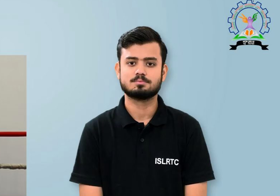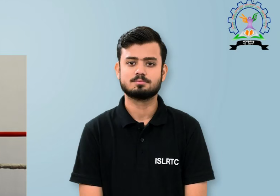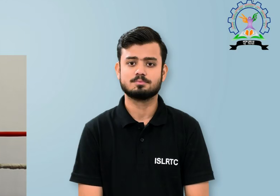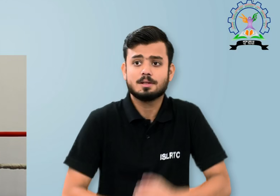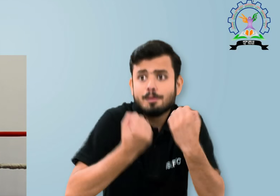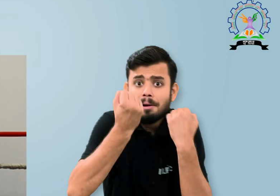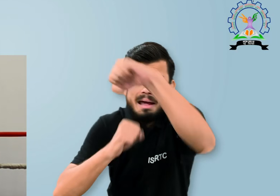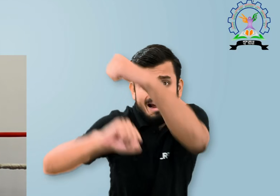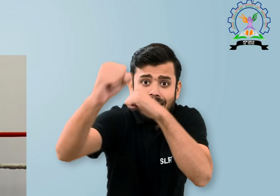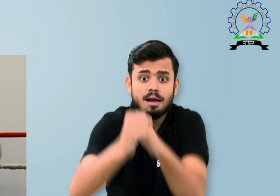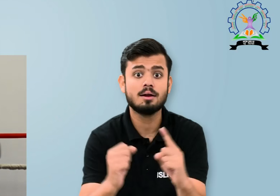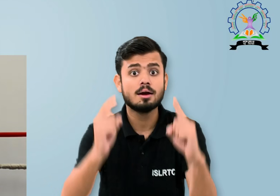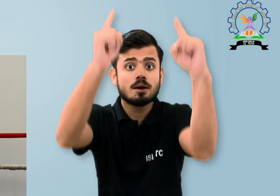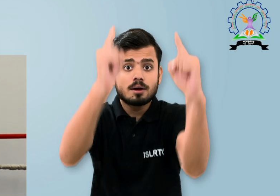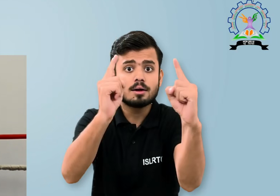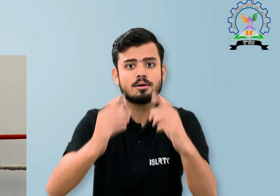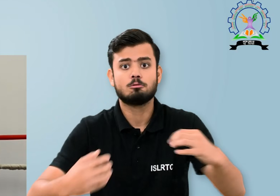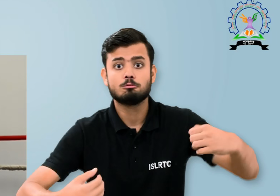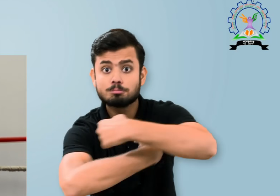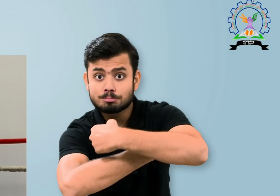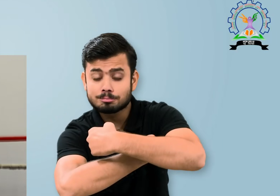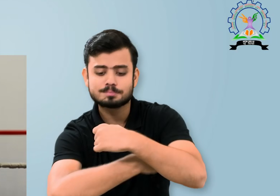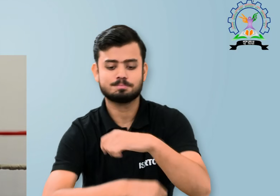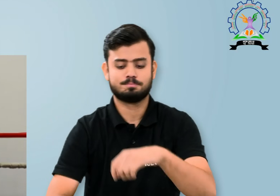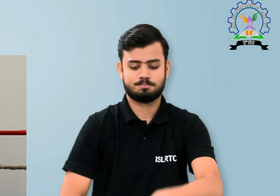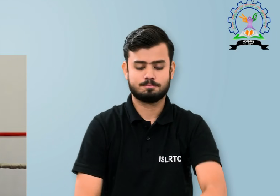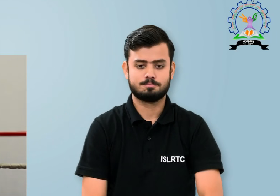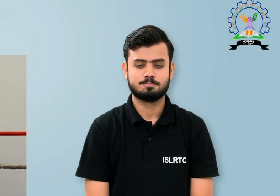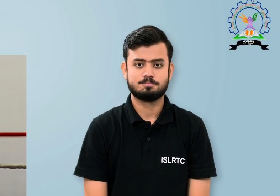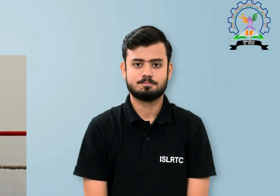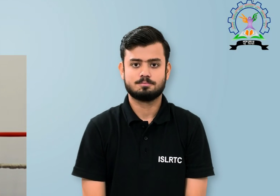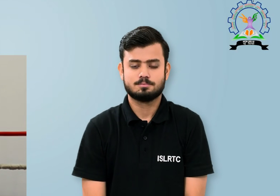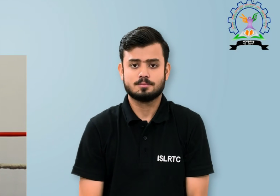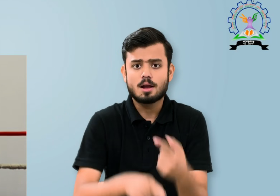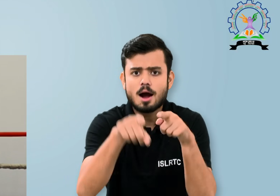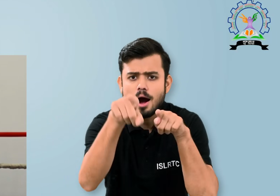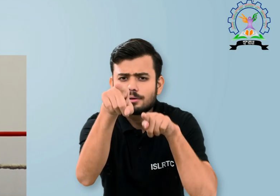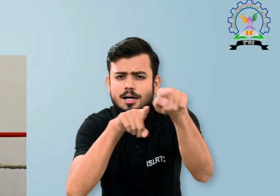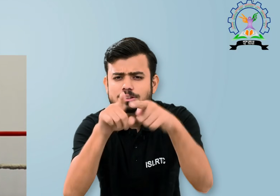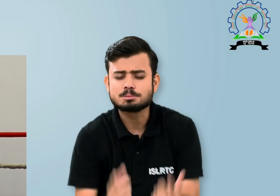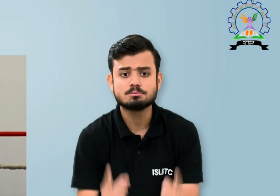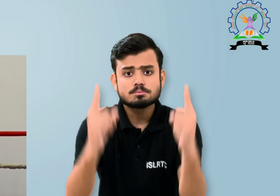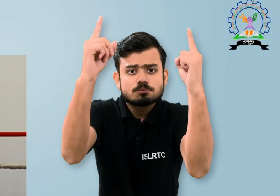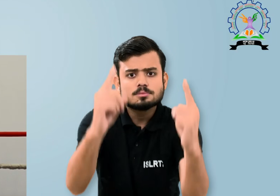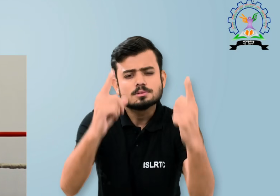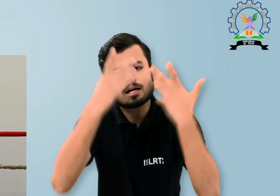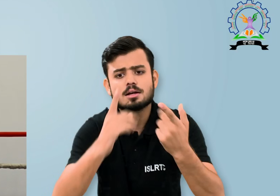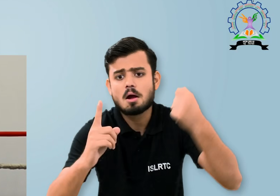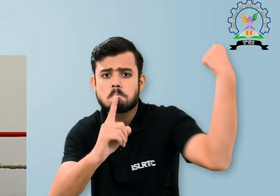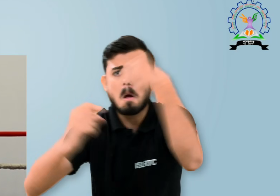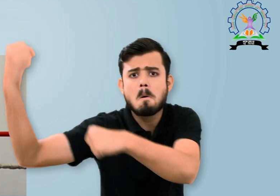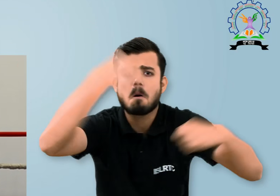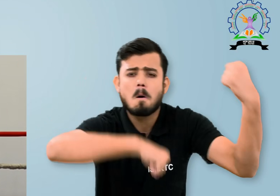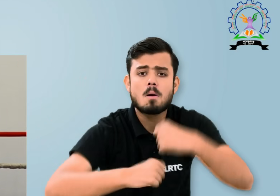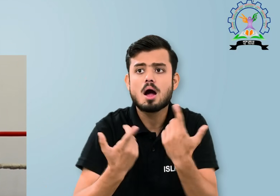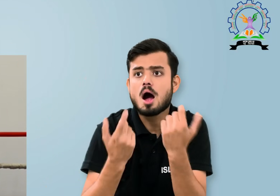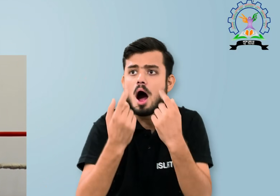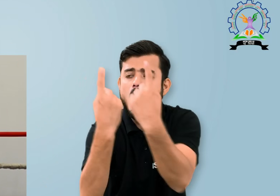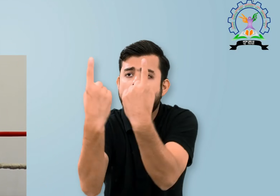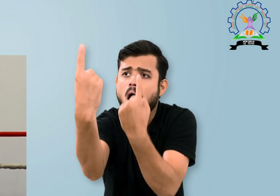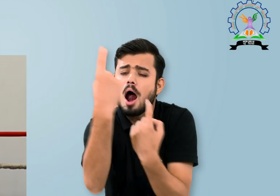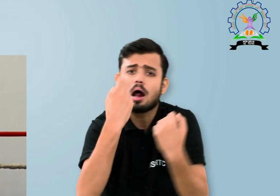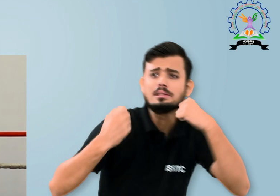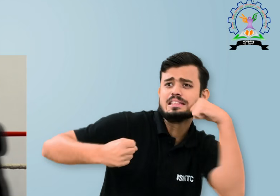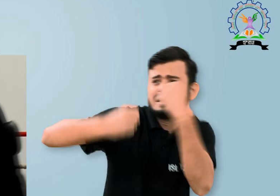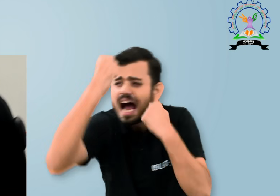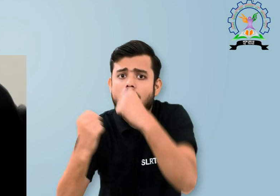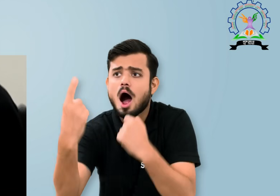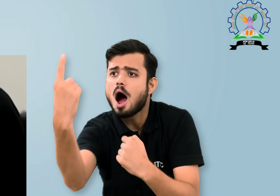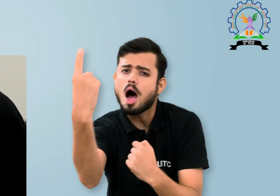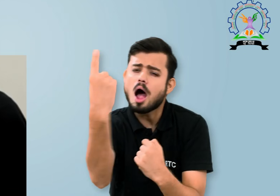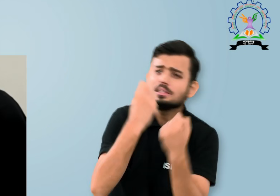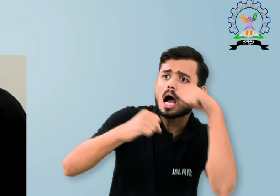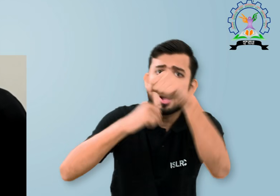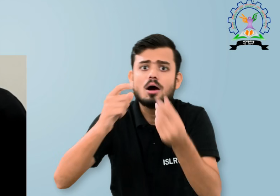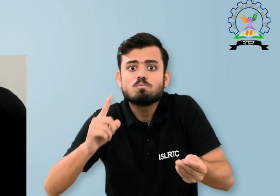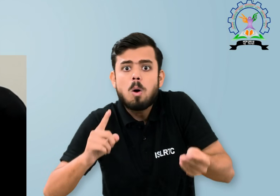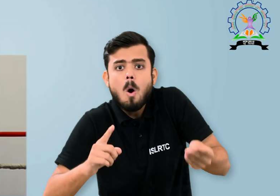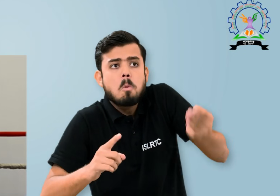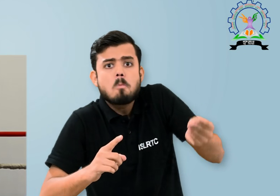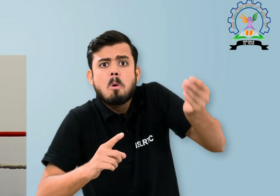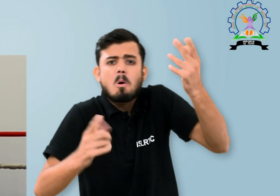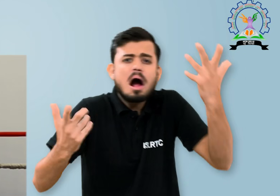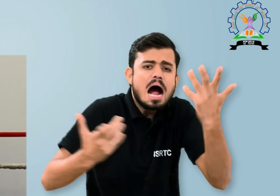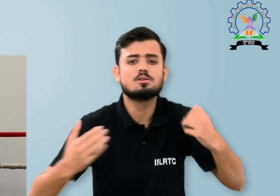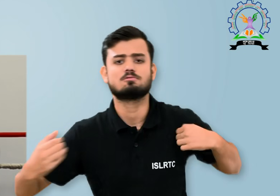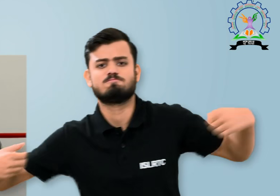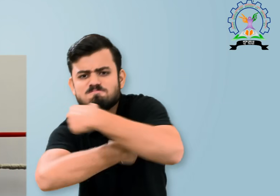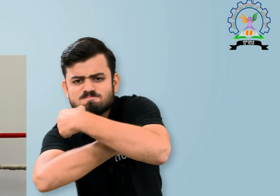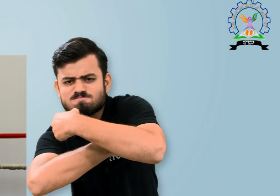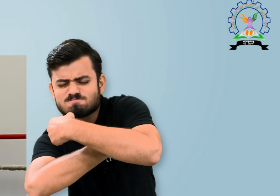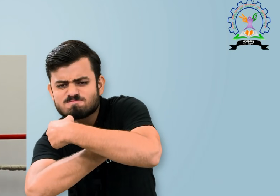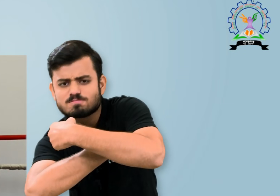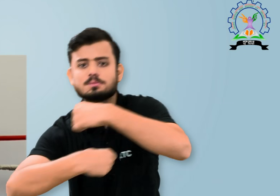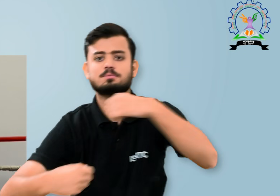Clinch A term used to describe when two fighters grab onto or hold each other to prevent an exchange or to slow the action.